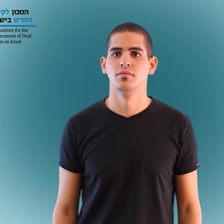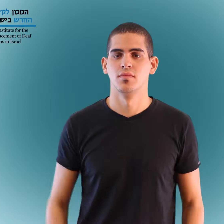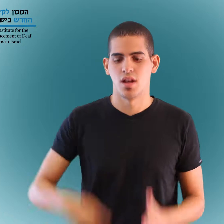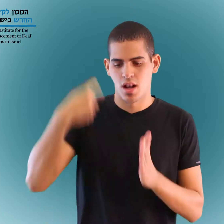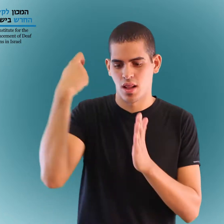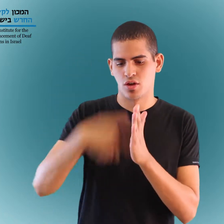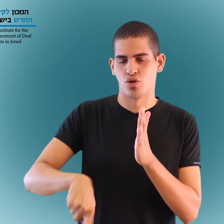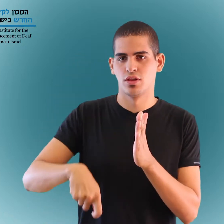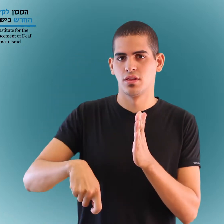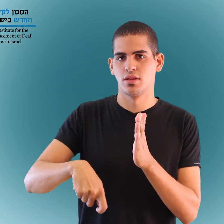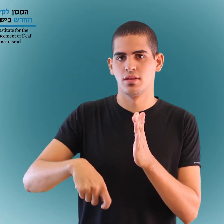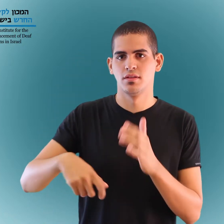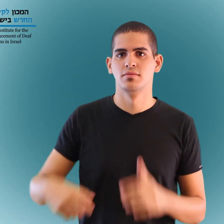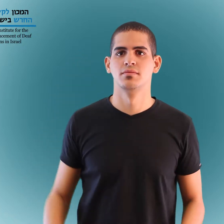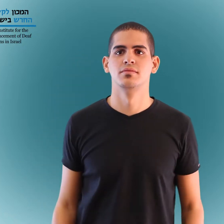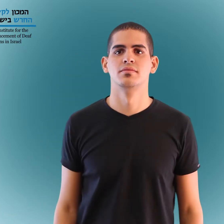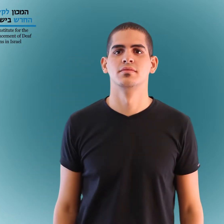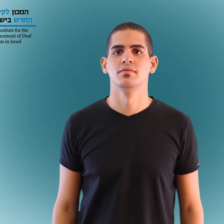לקנות